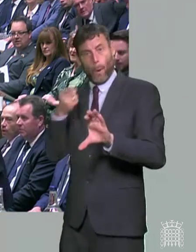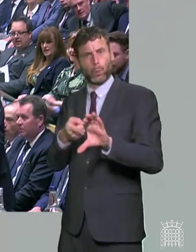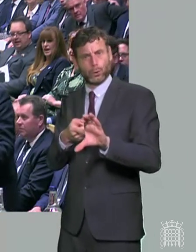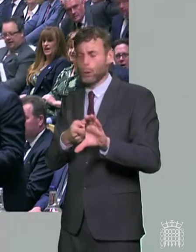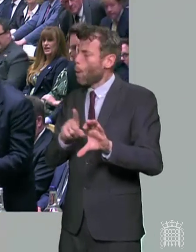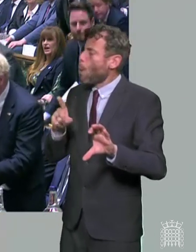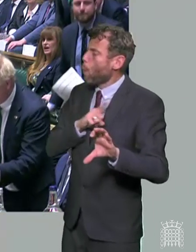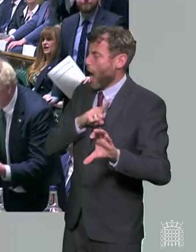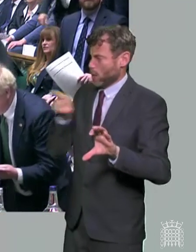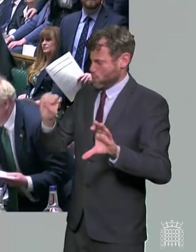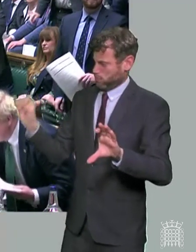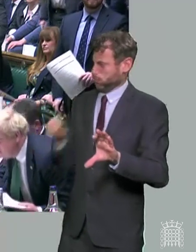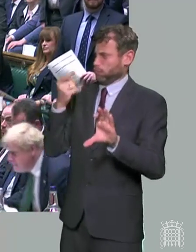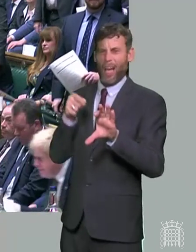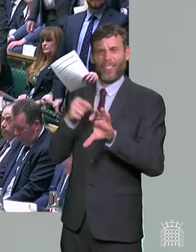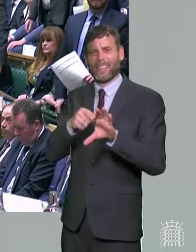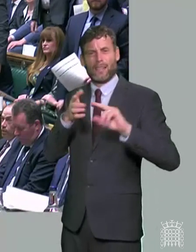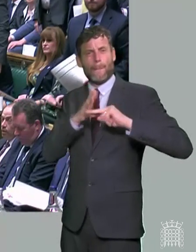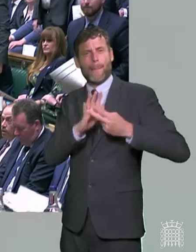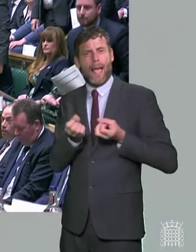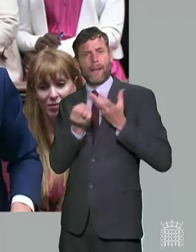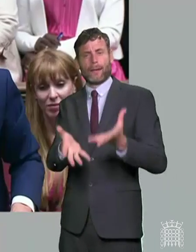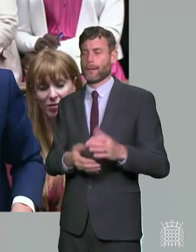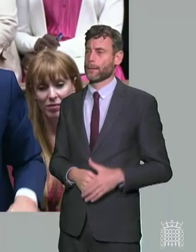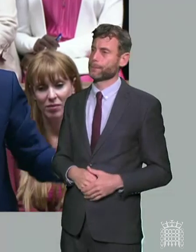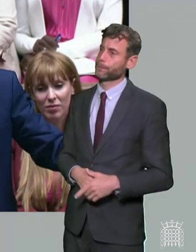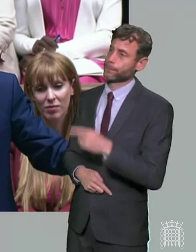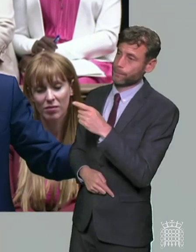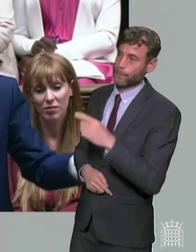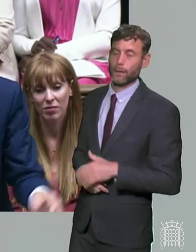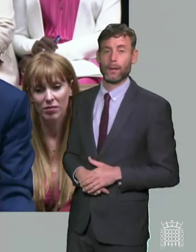Perhaps he can explain why they opposed them.